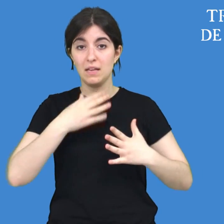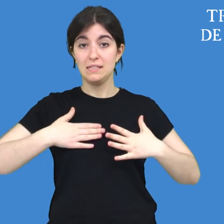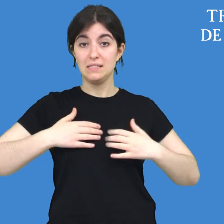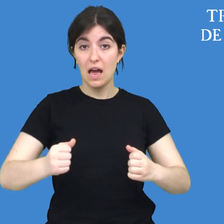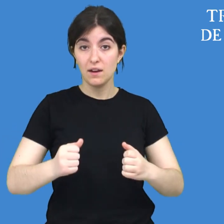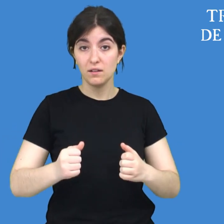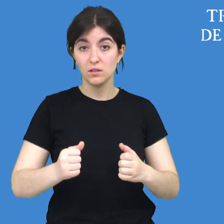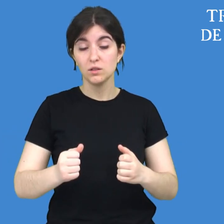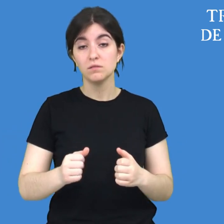sano